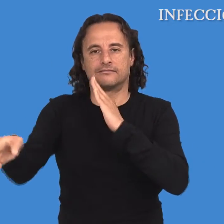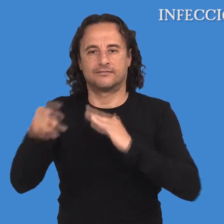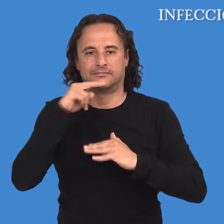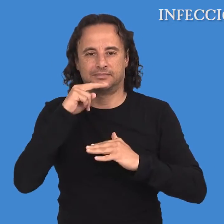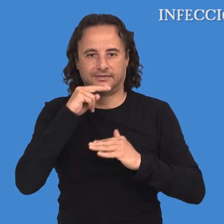pis